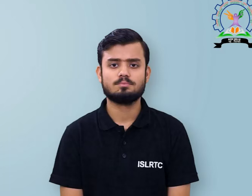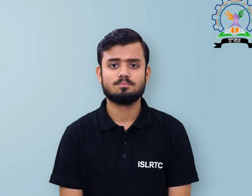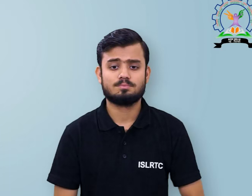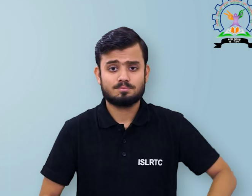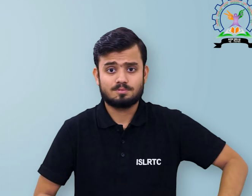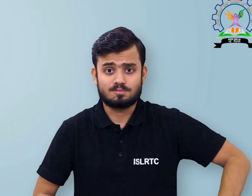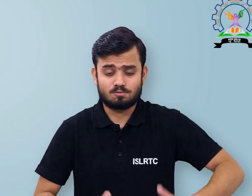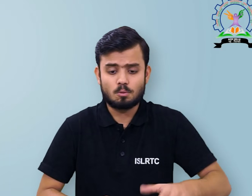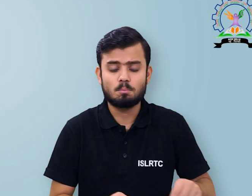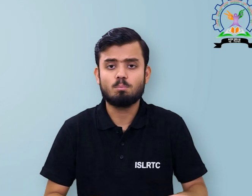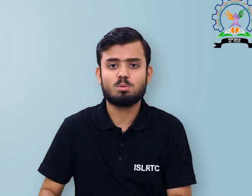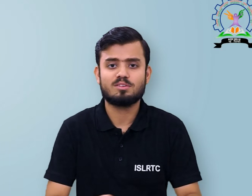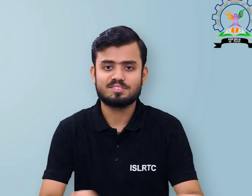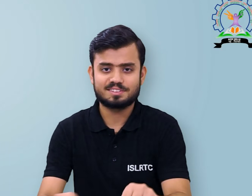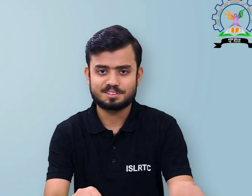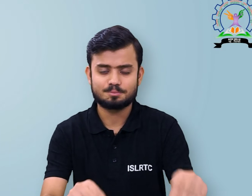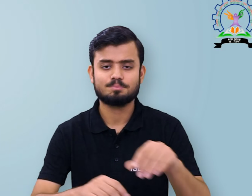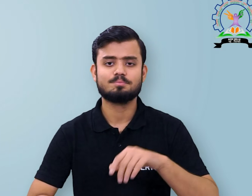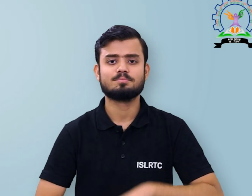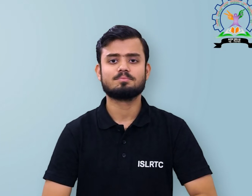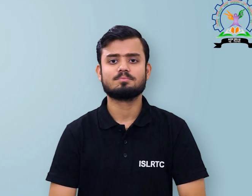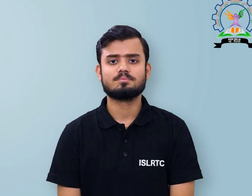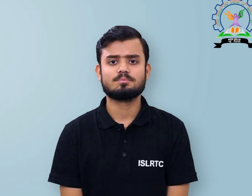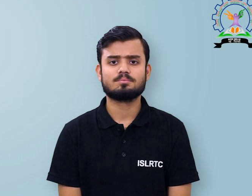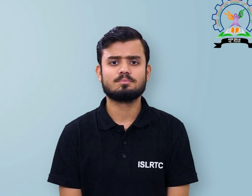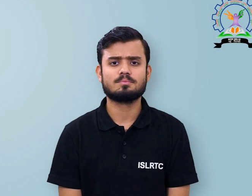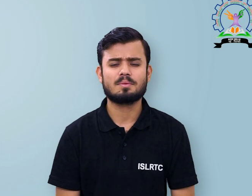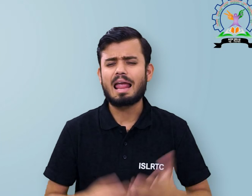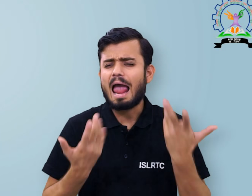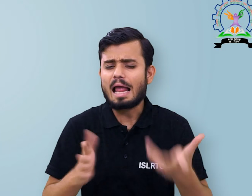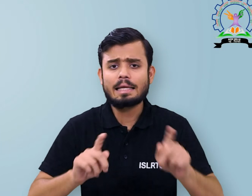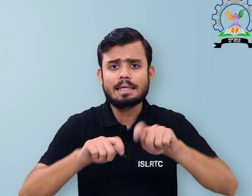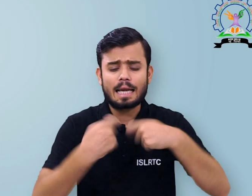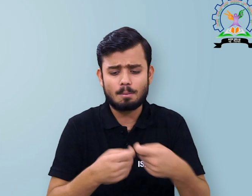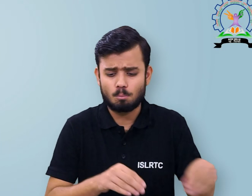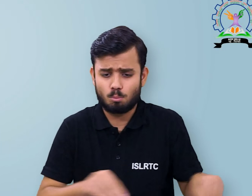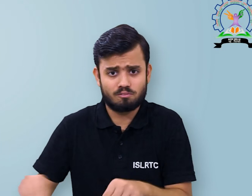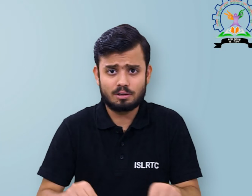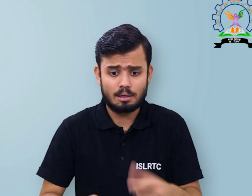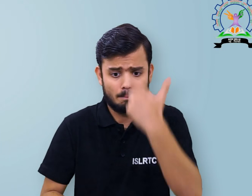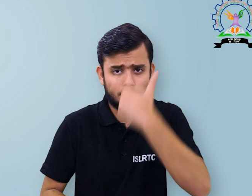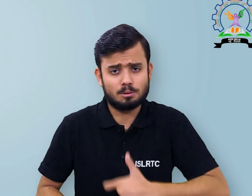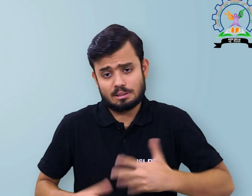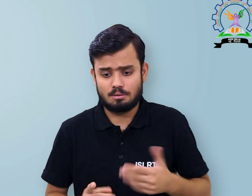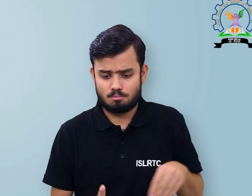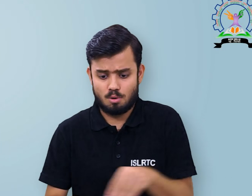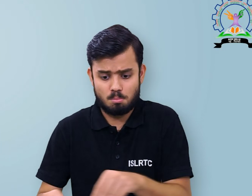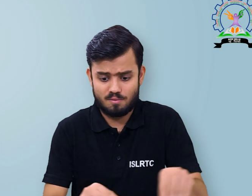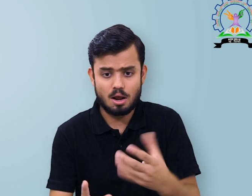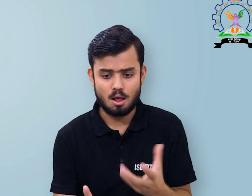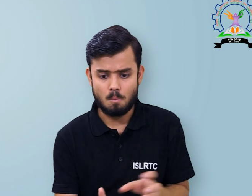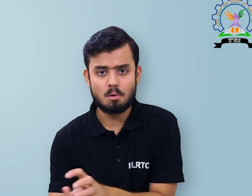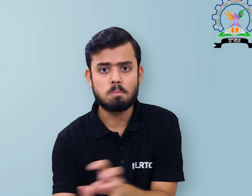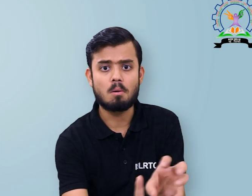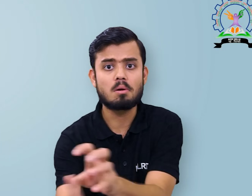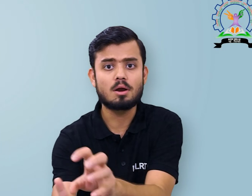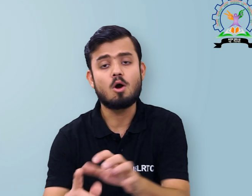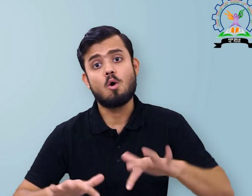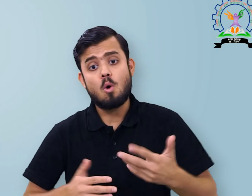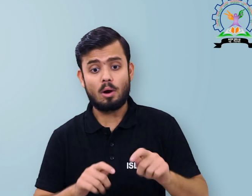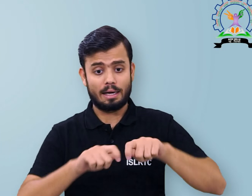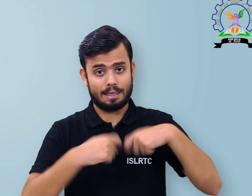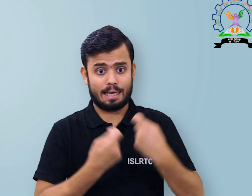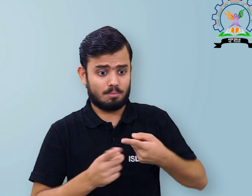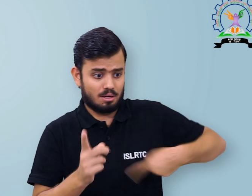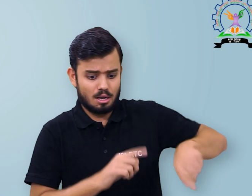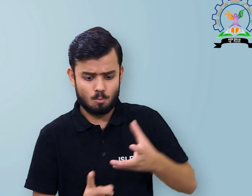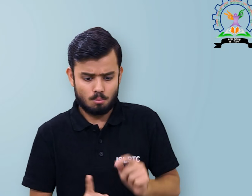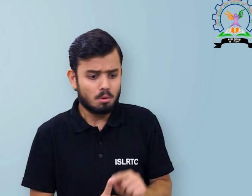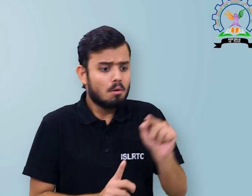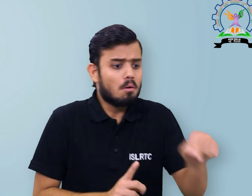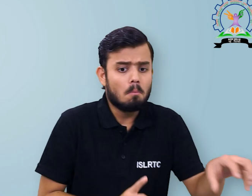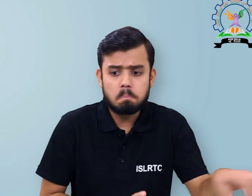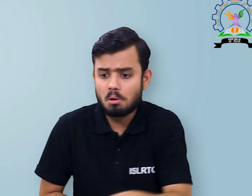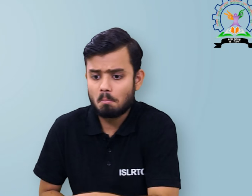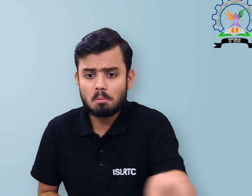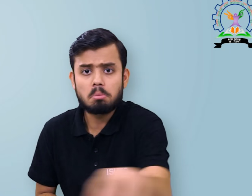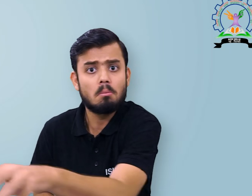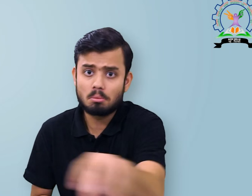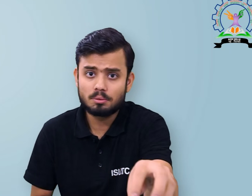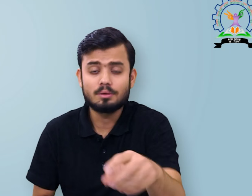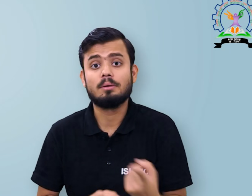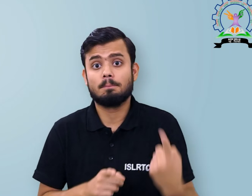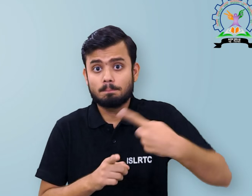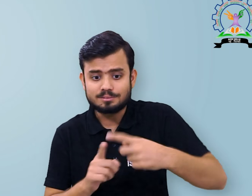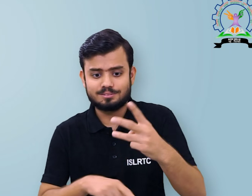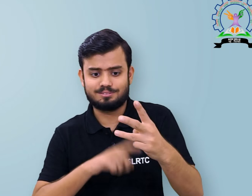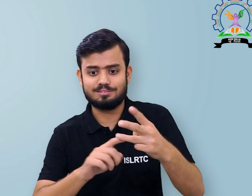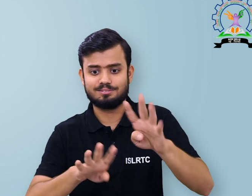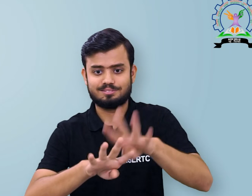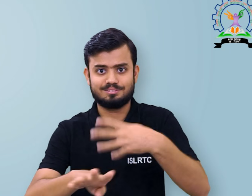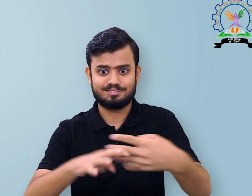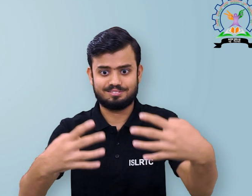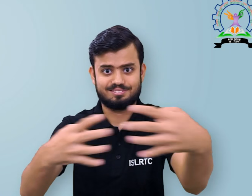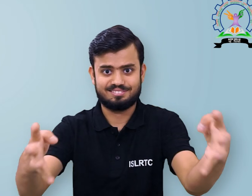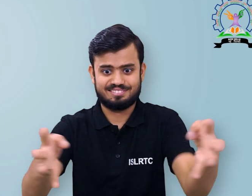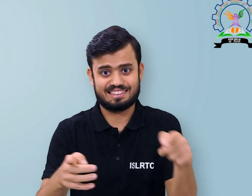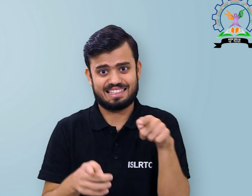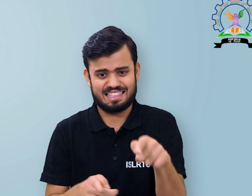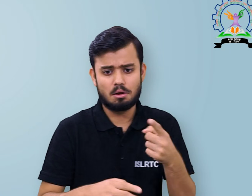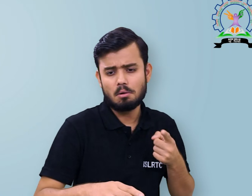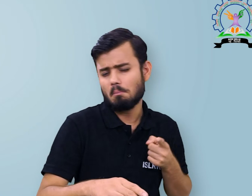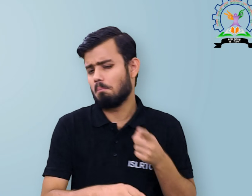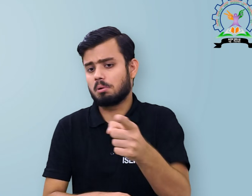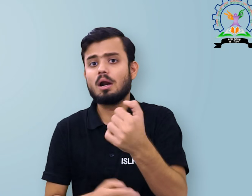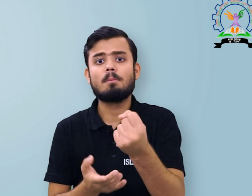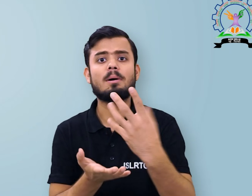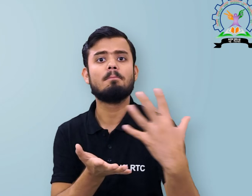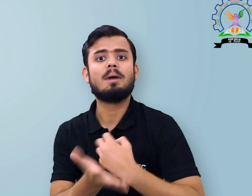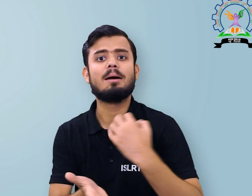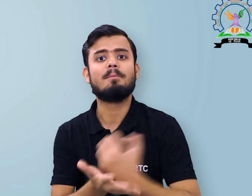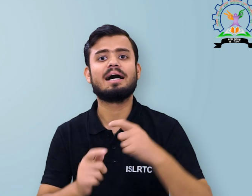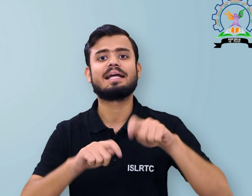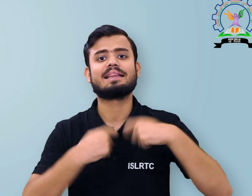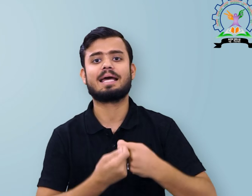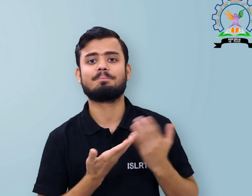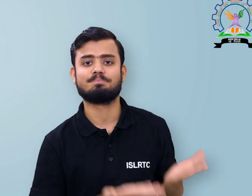Move One player starts with the ball and stands still while the other moves into space. The player with the ball then throws it to their partner. Points are scored by a player catching the ball in a box.